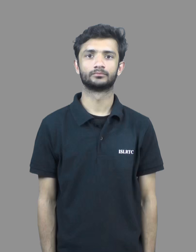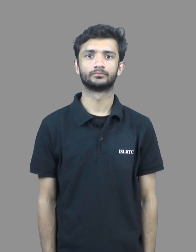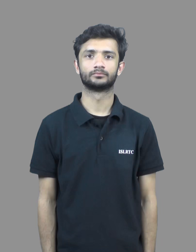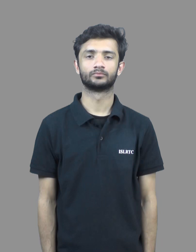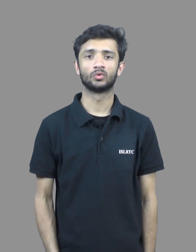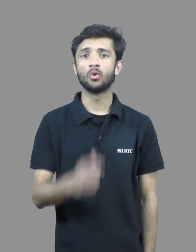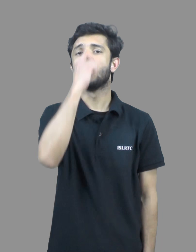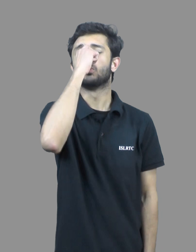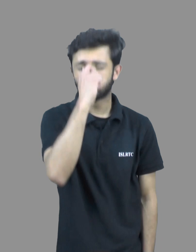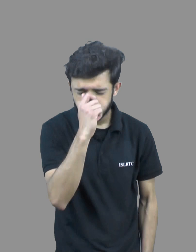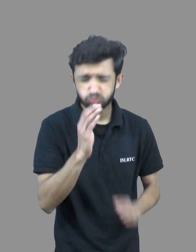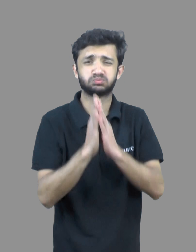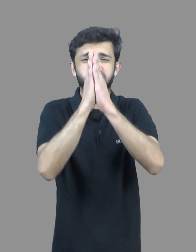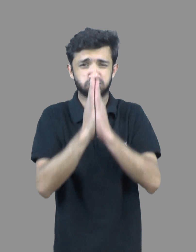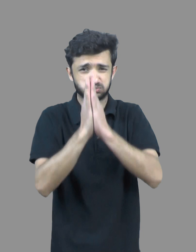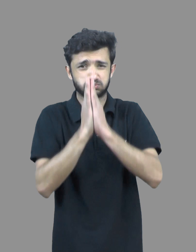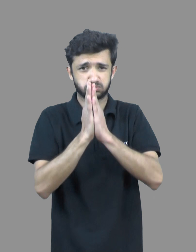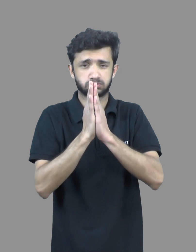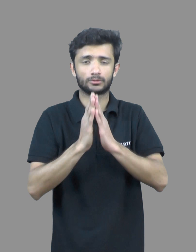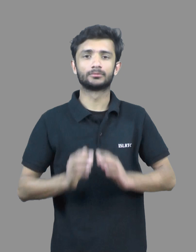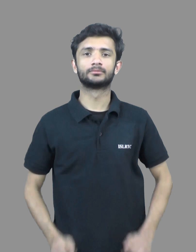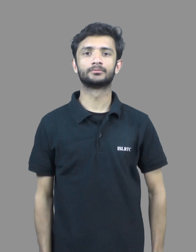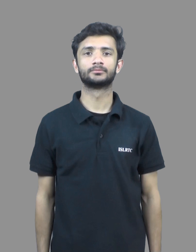Kumbh Mela